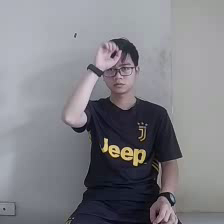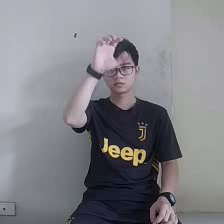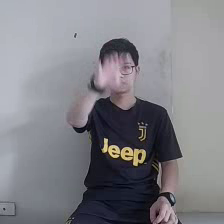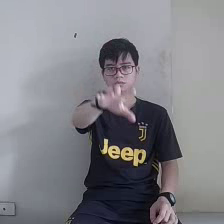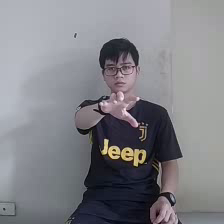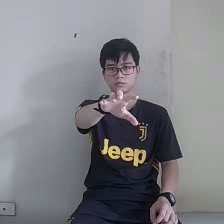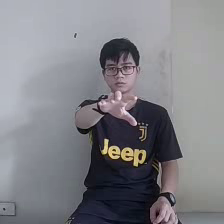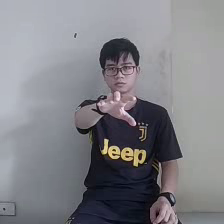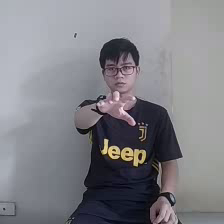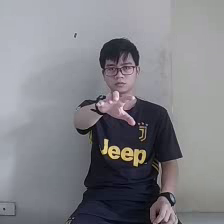Dạy dỗ